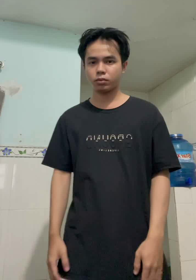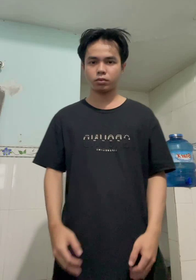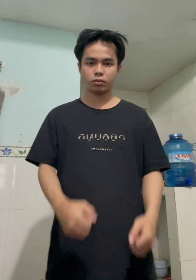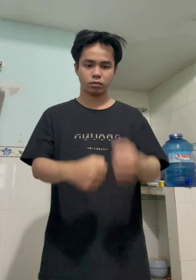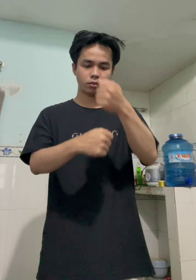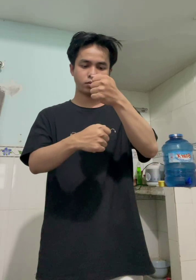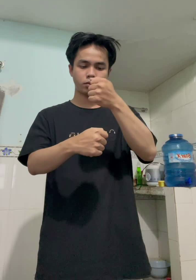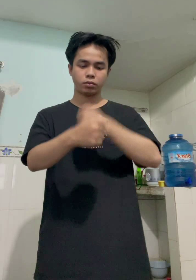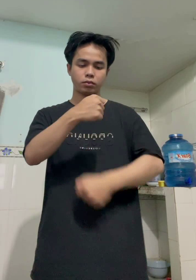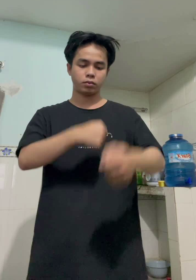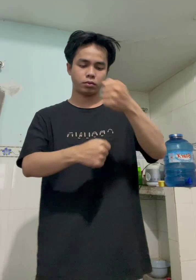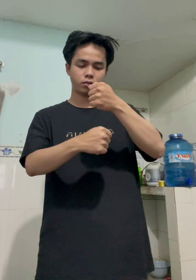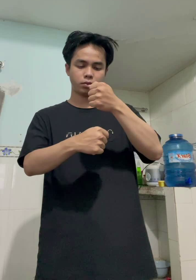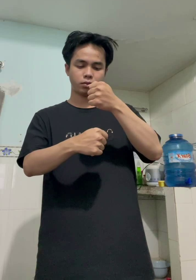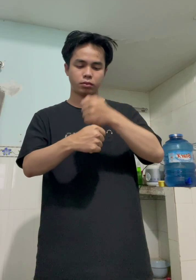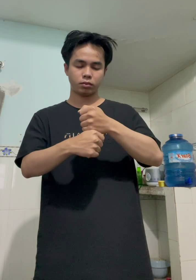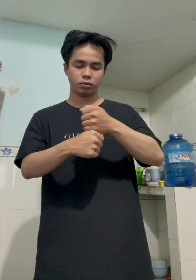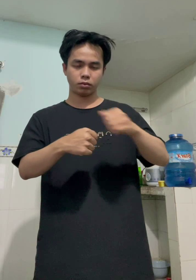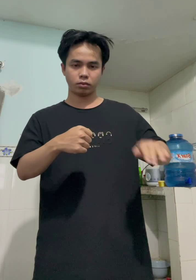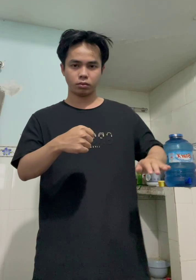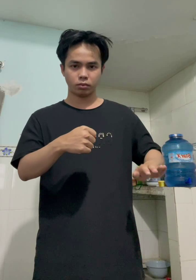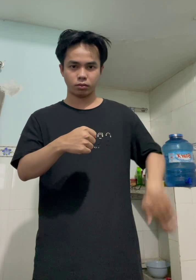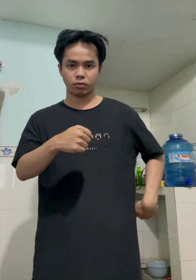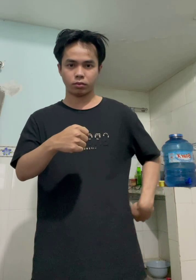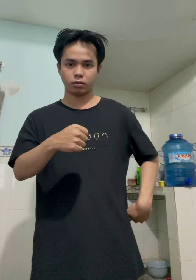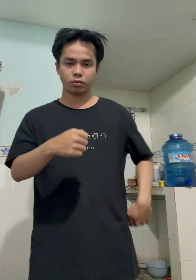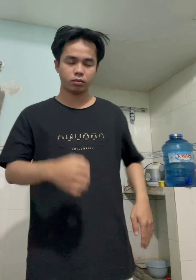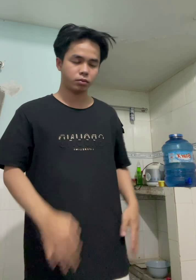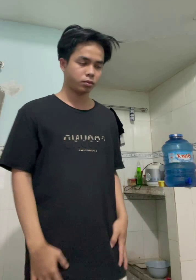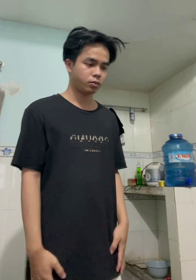nam sau